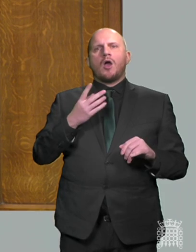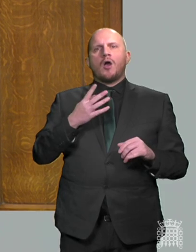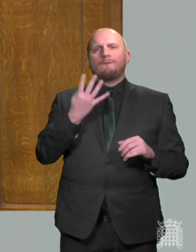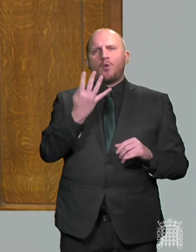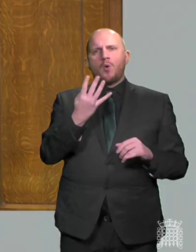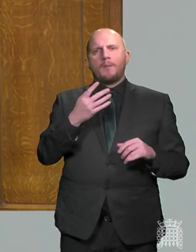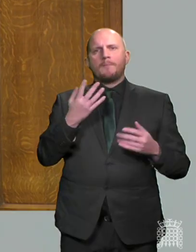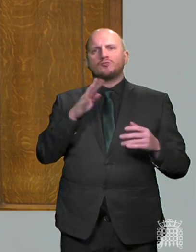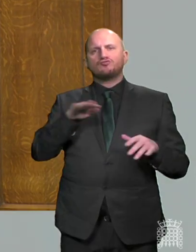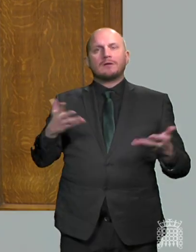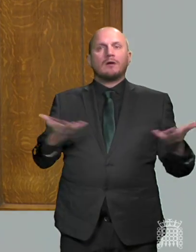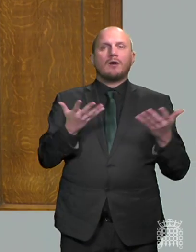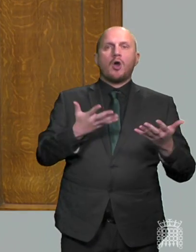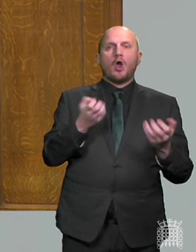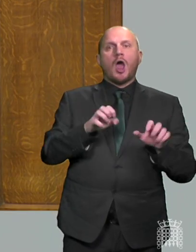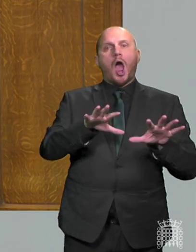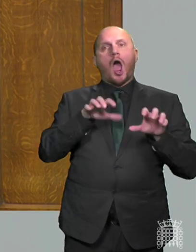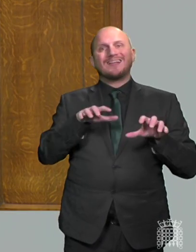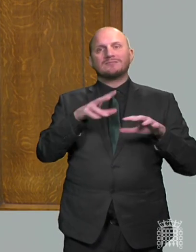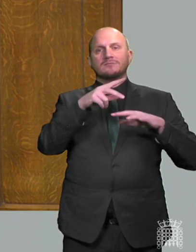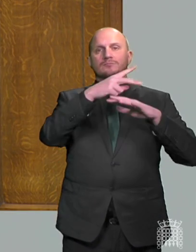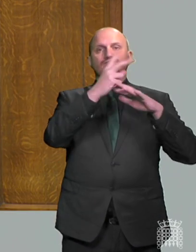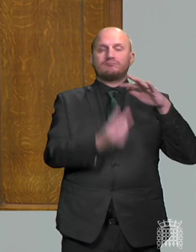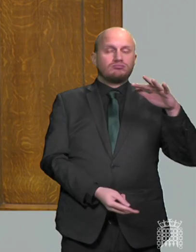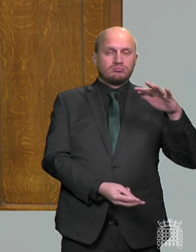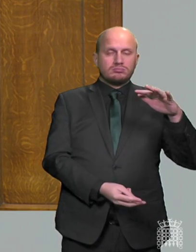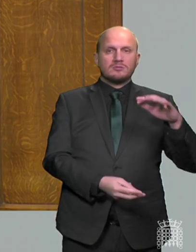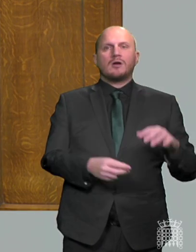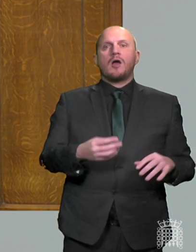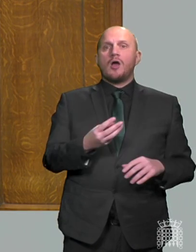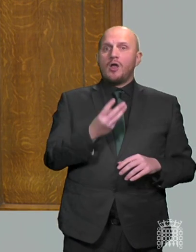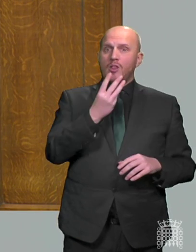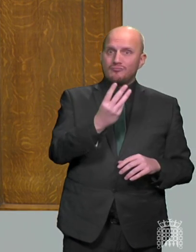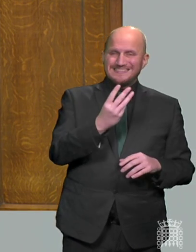Sadly, three of the children did not survive and one, a six-year-old, is fighting for his life.